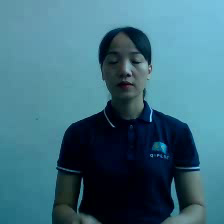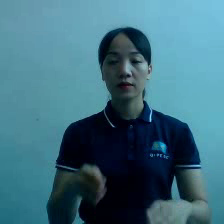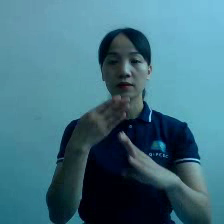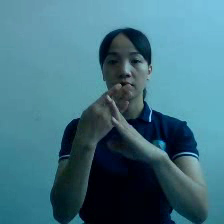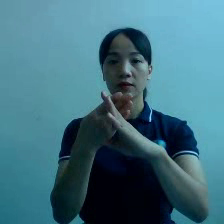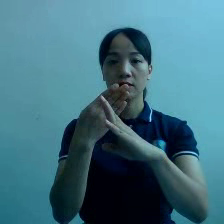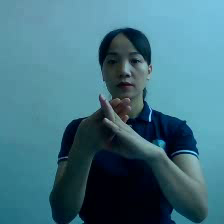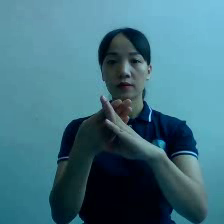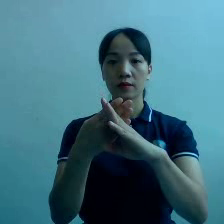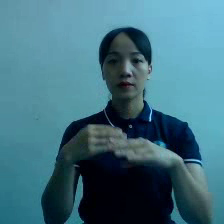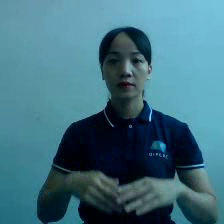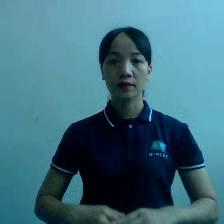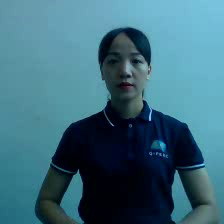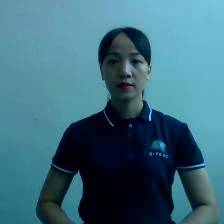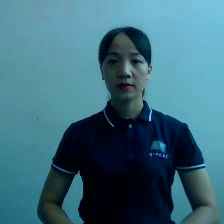Trường học